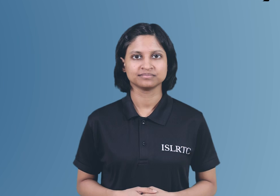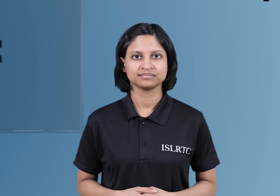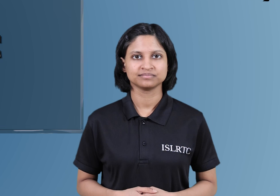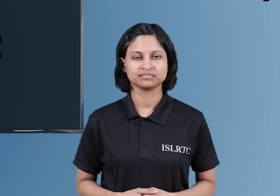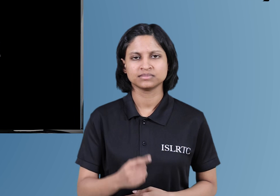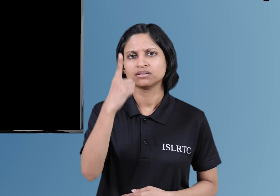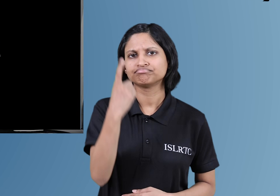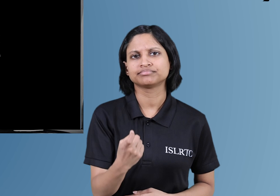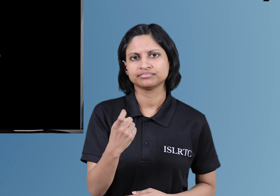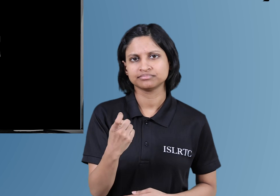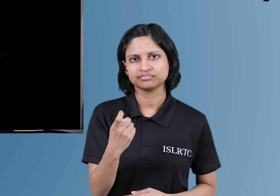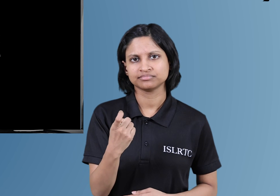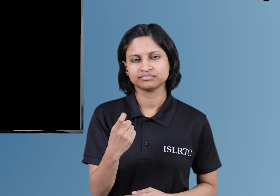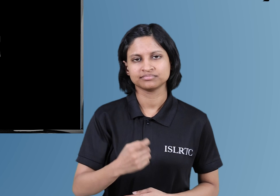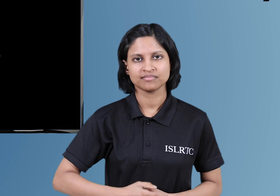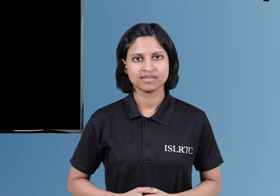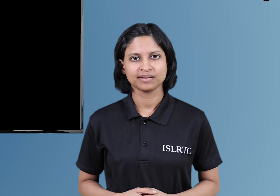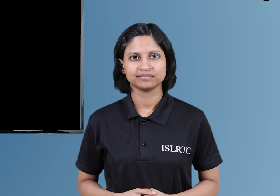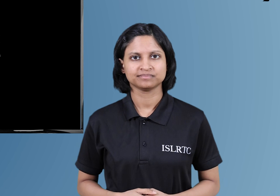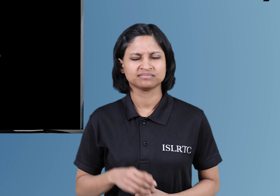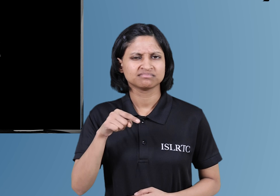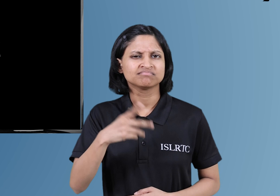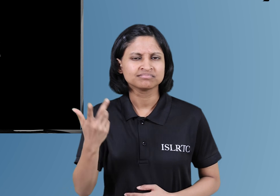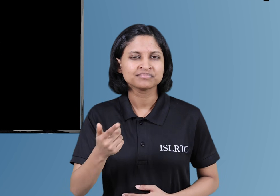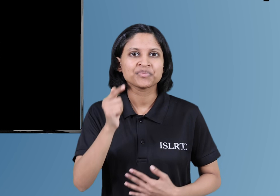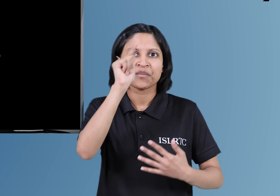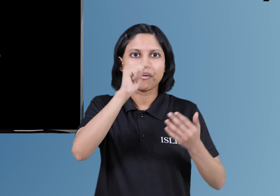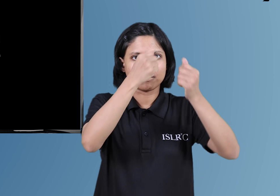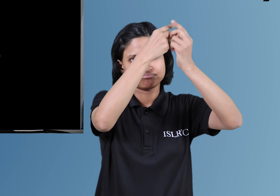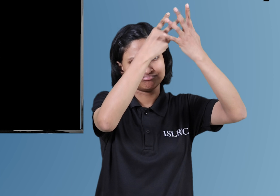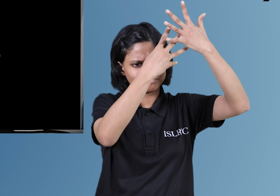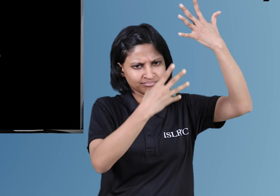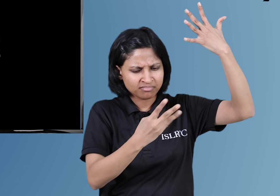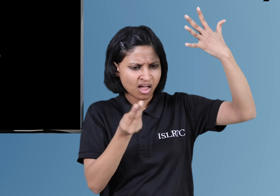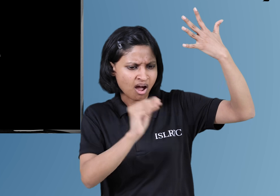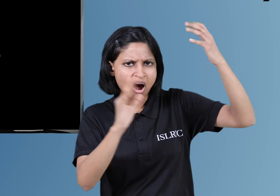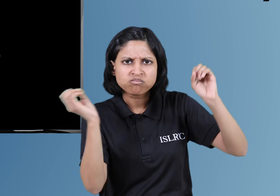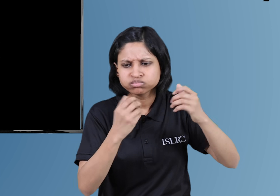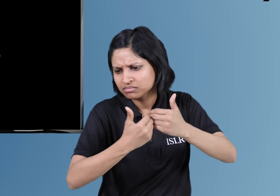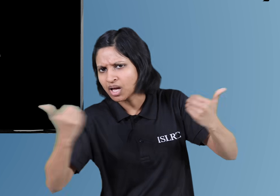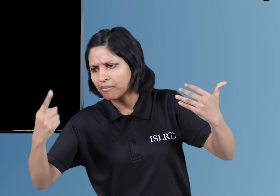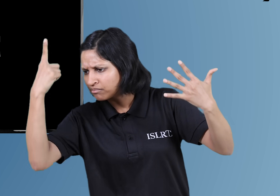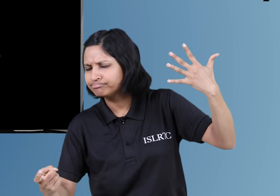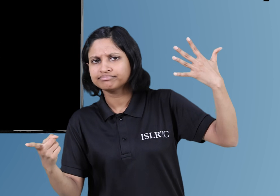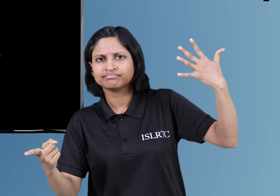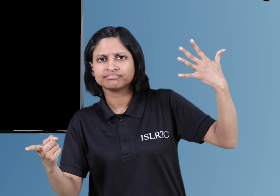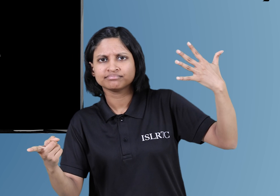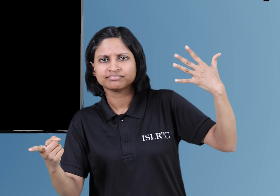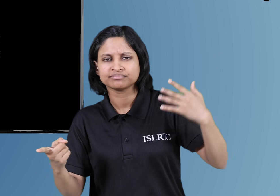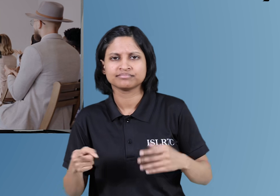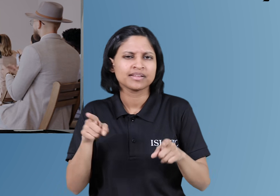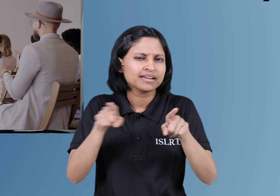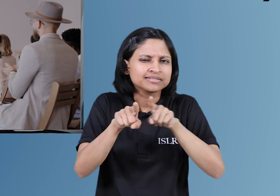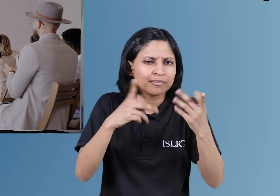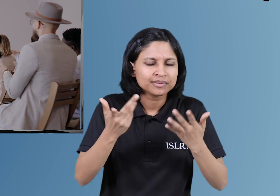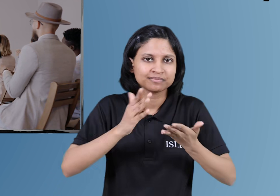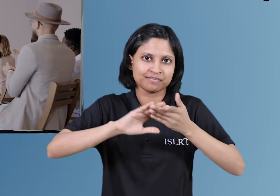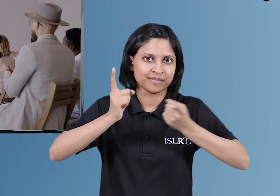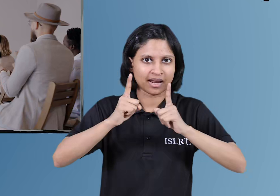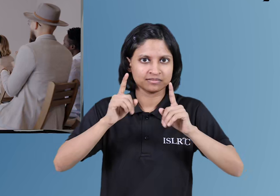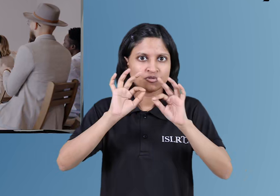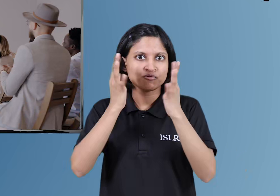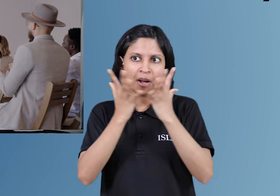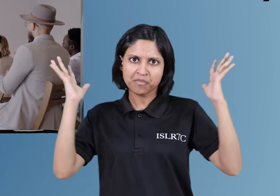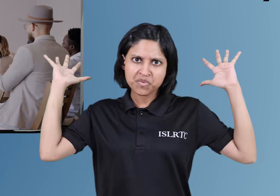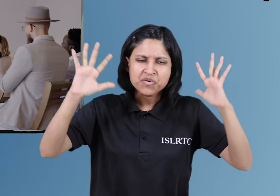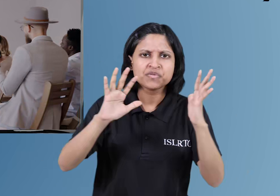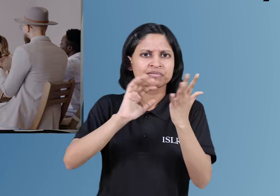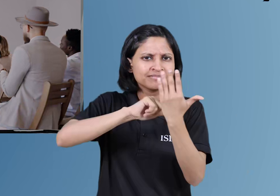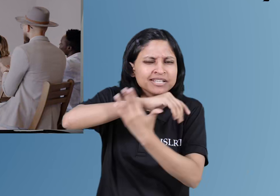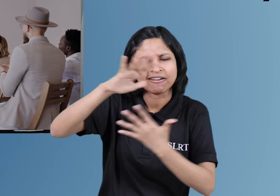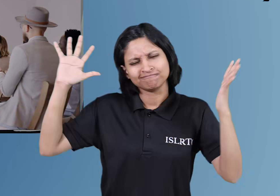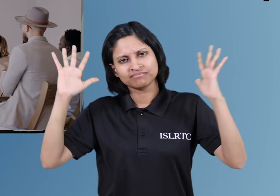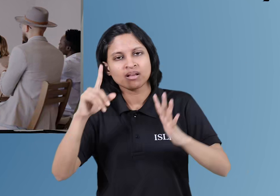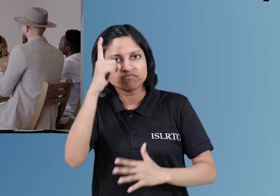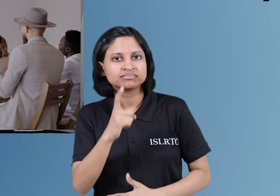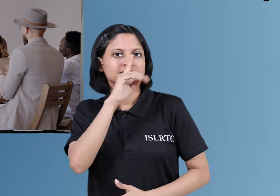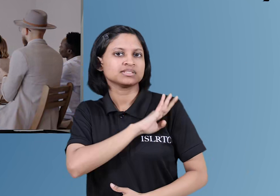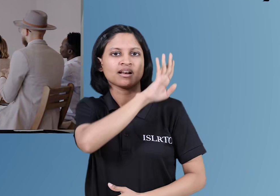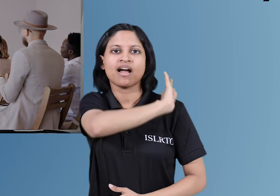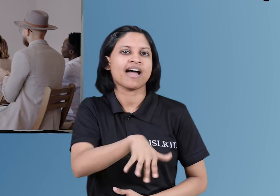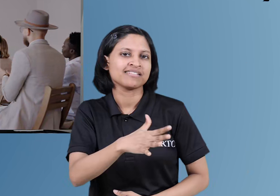Except Except means to leave something out or not include it. For example, in my marriage, everyone was there except my sister.